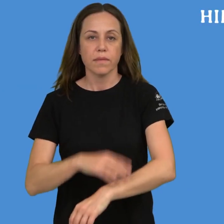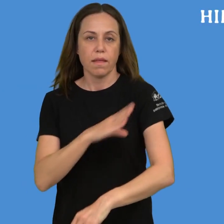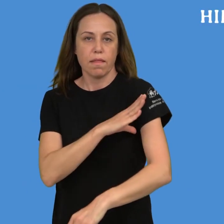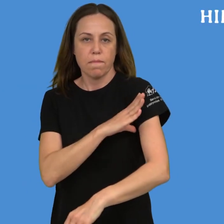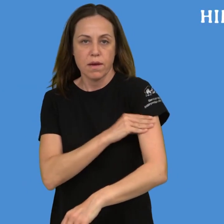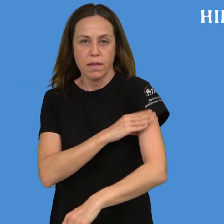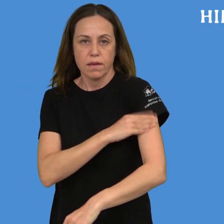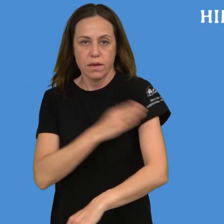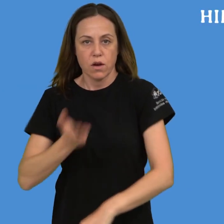tensión